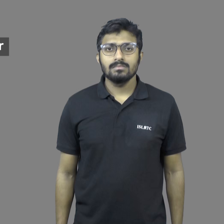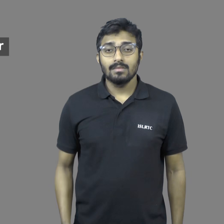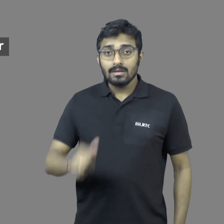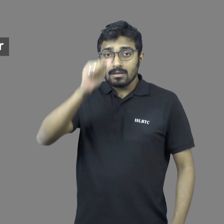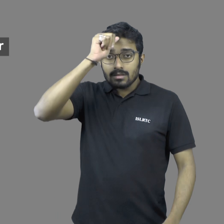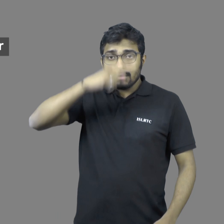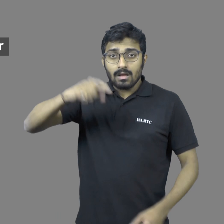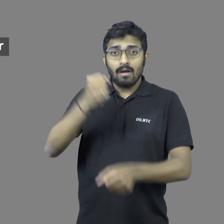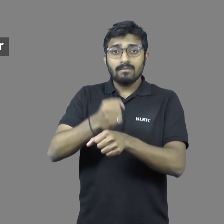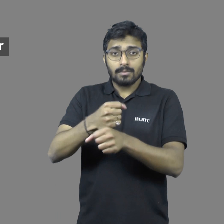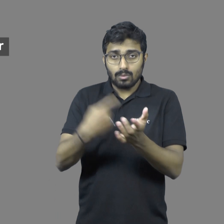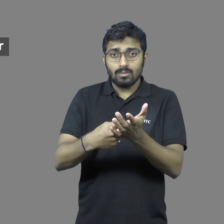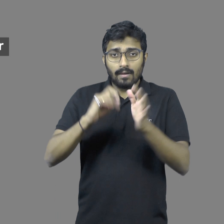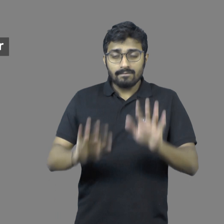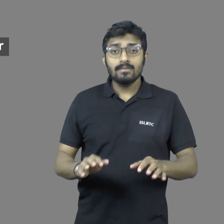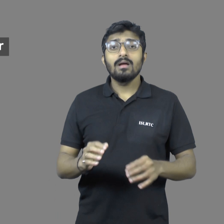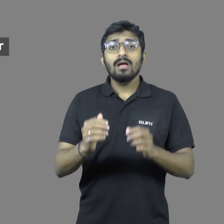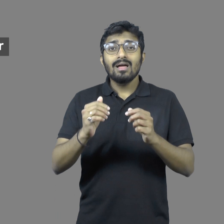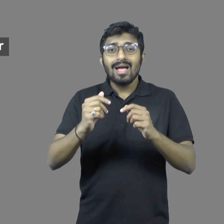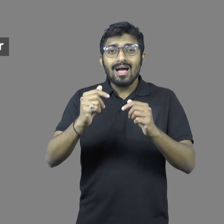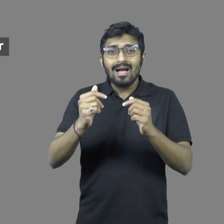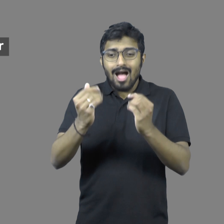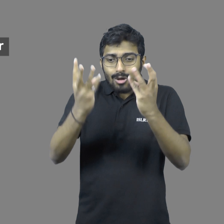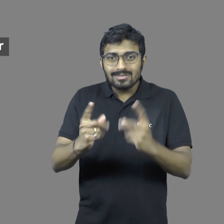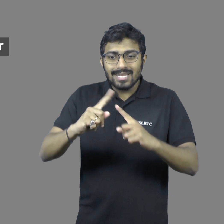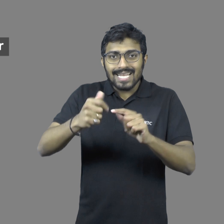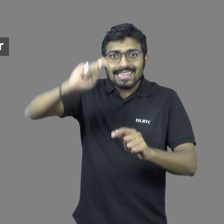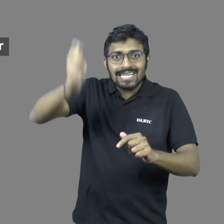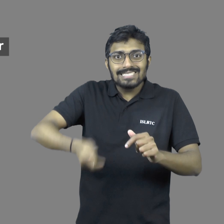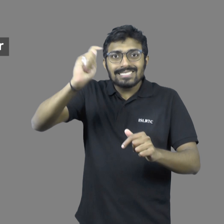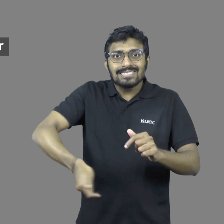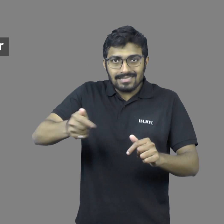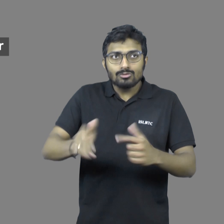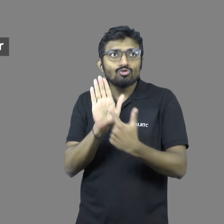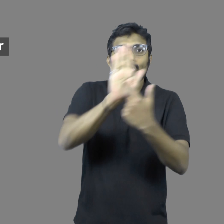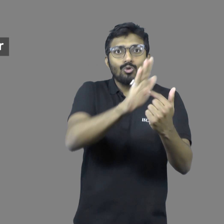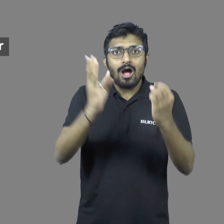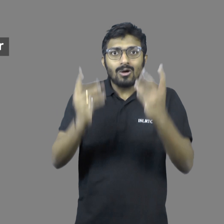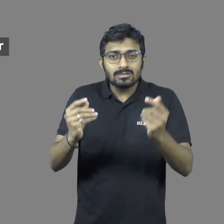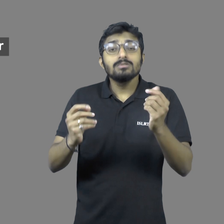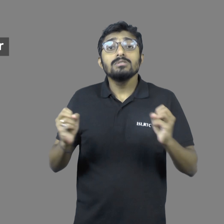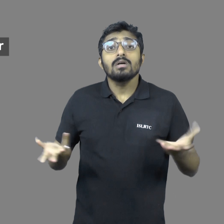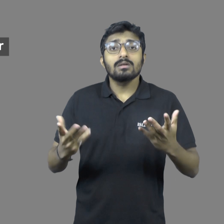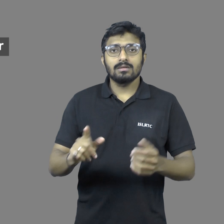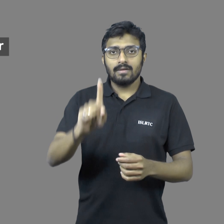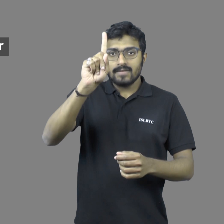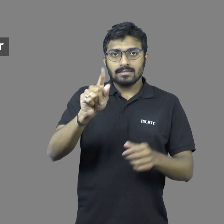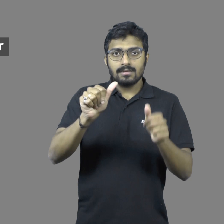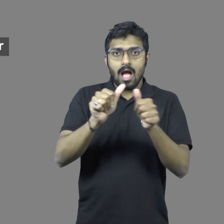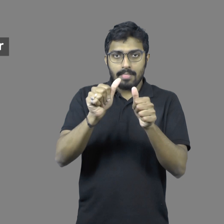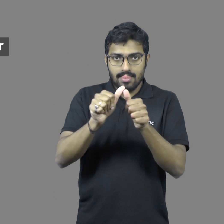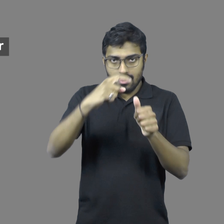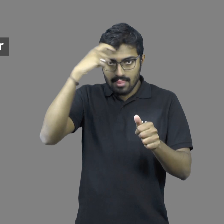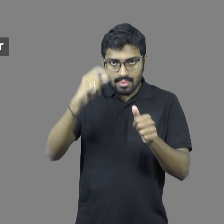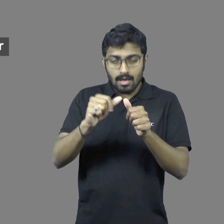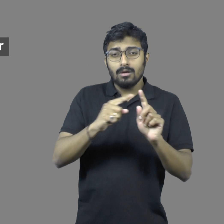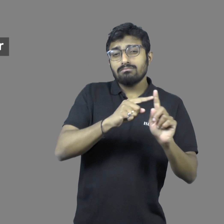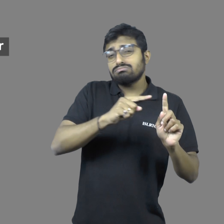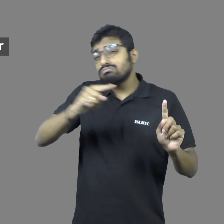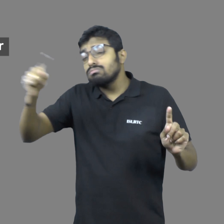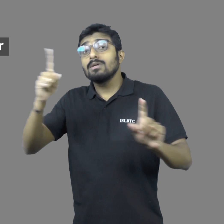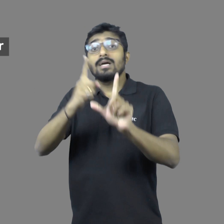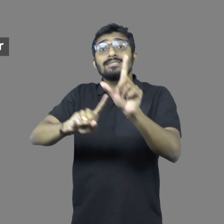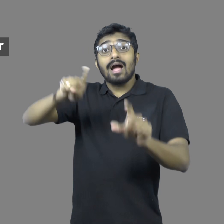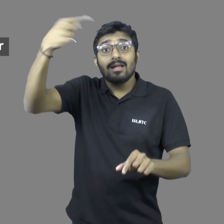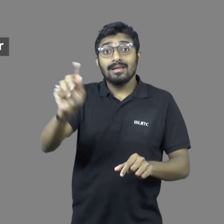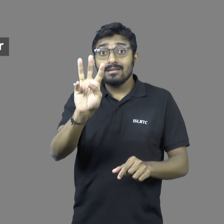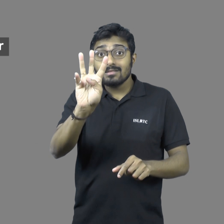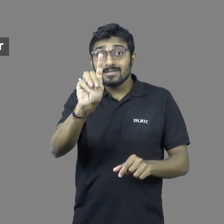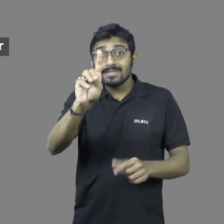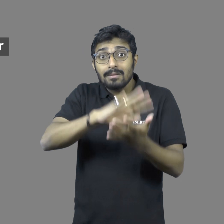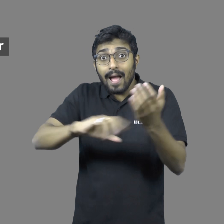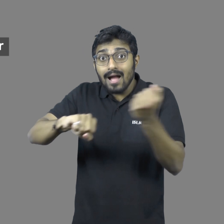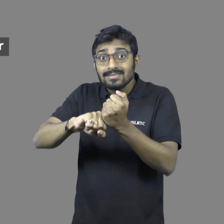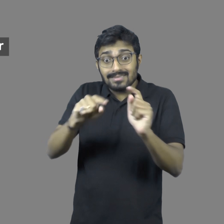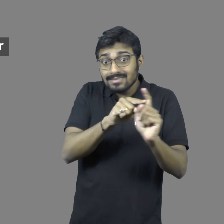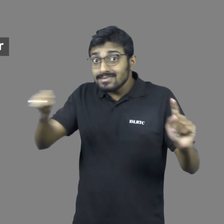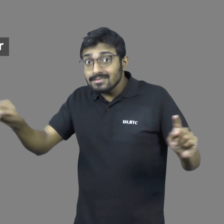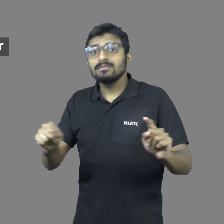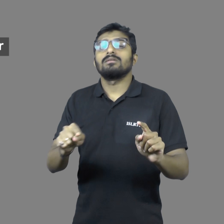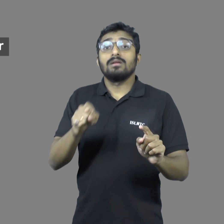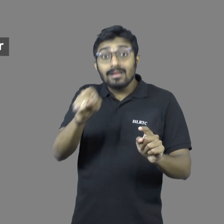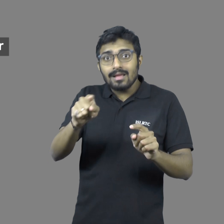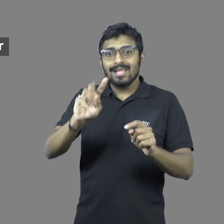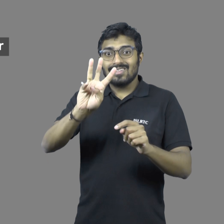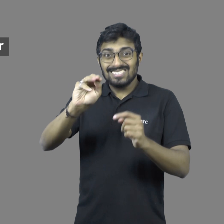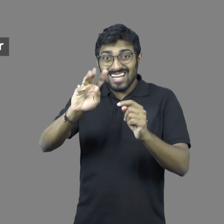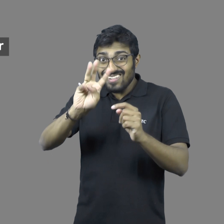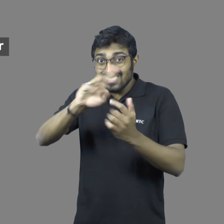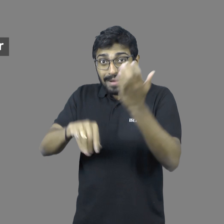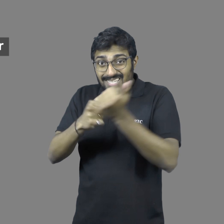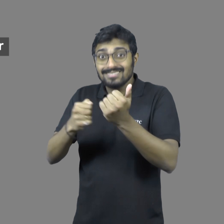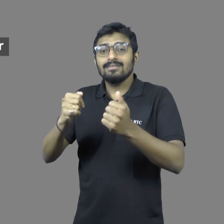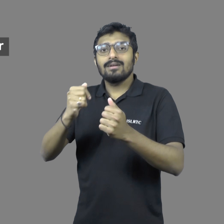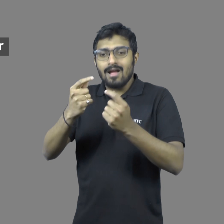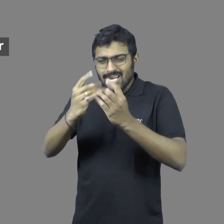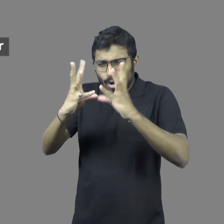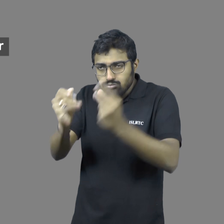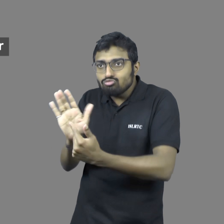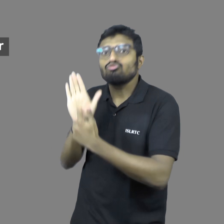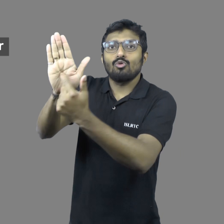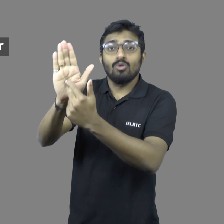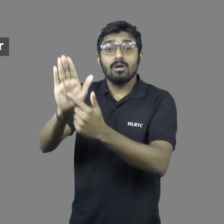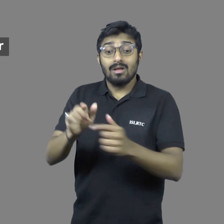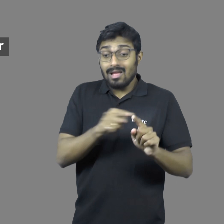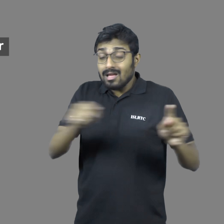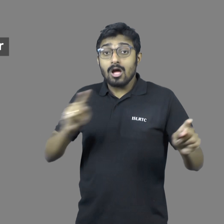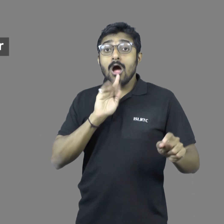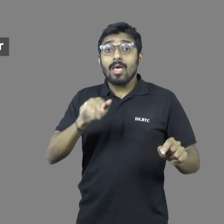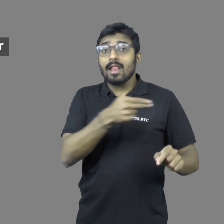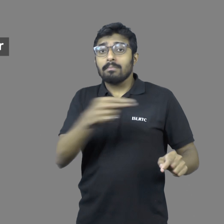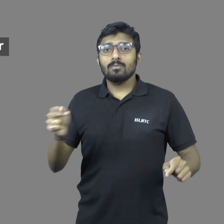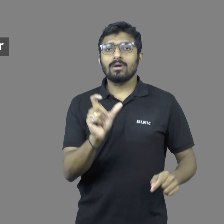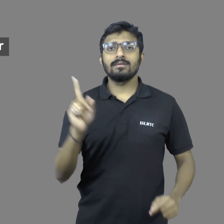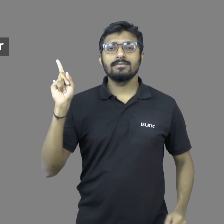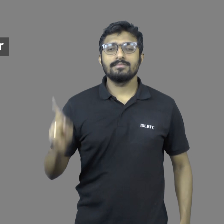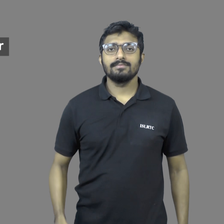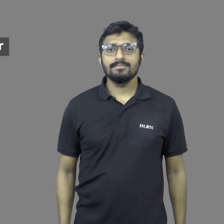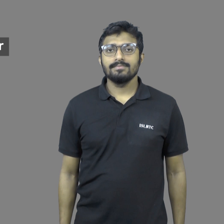Financial Year